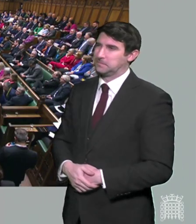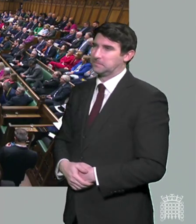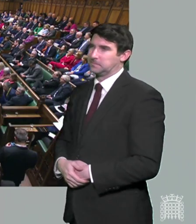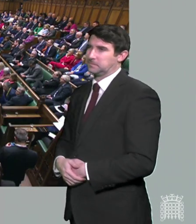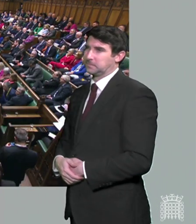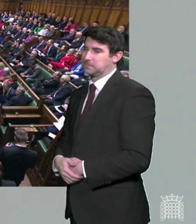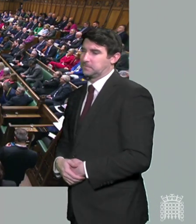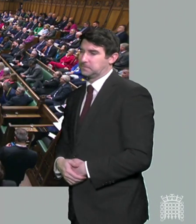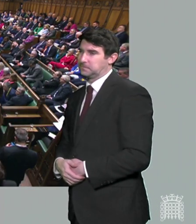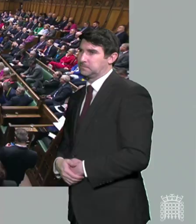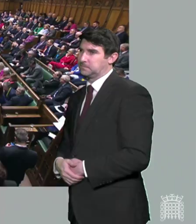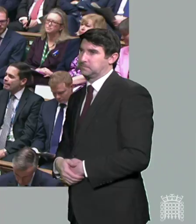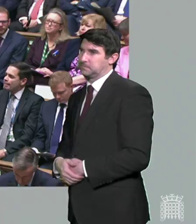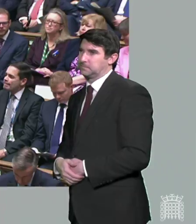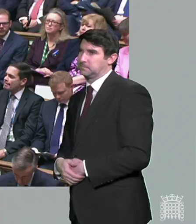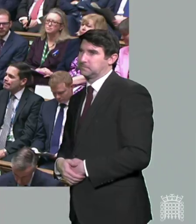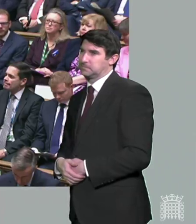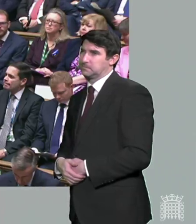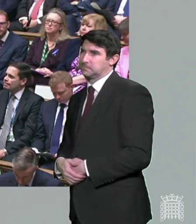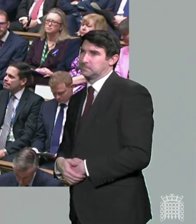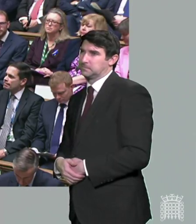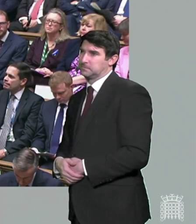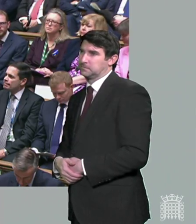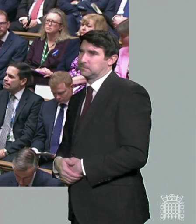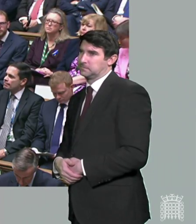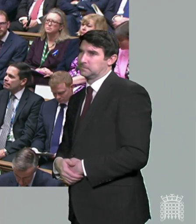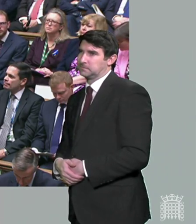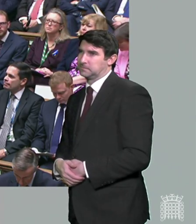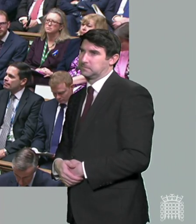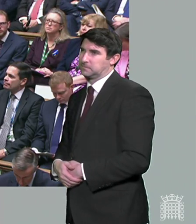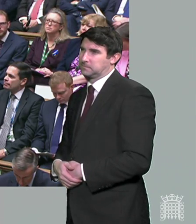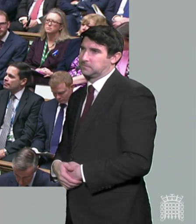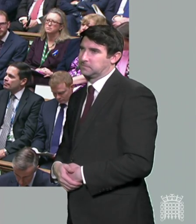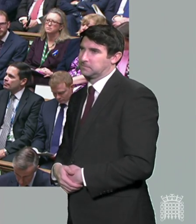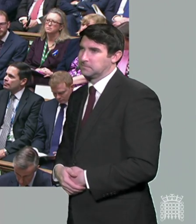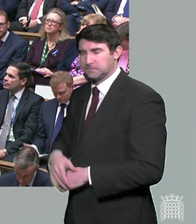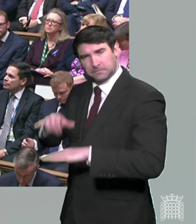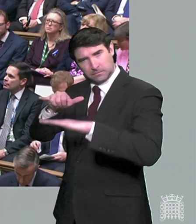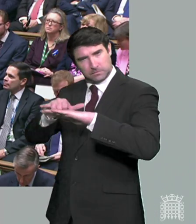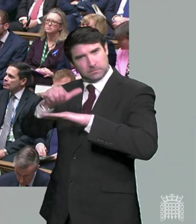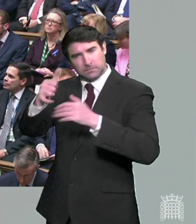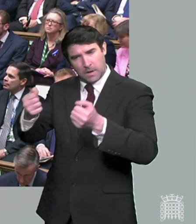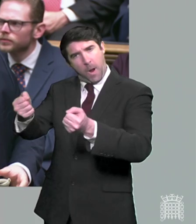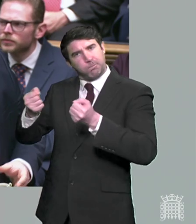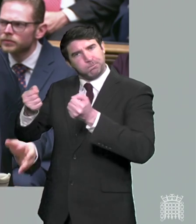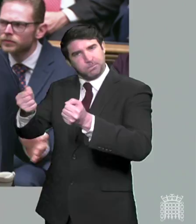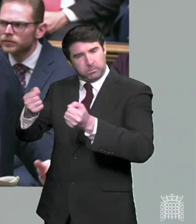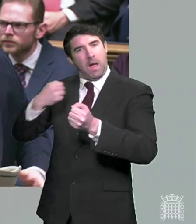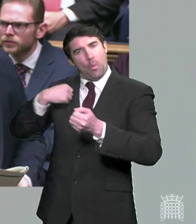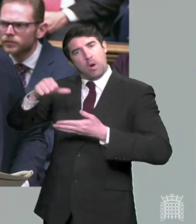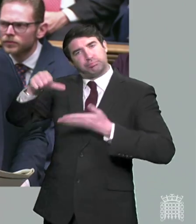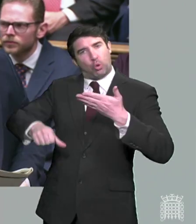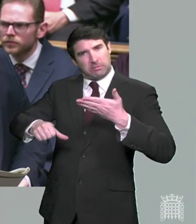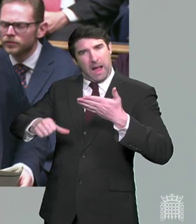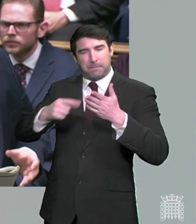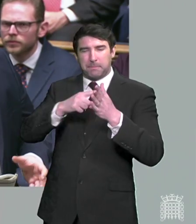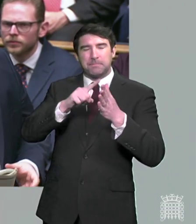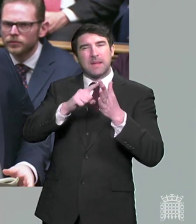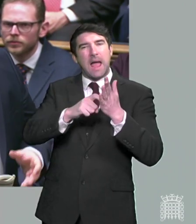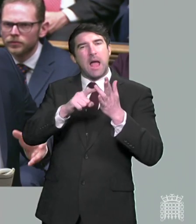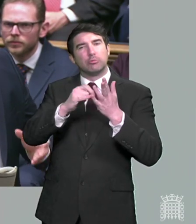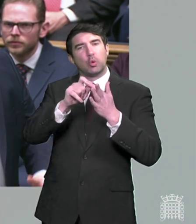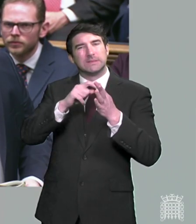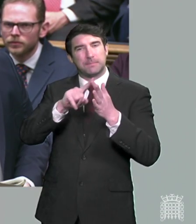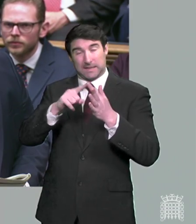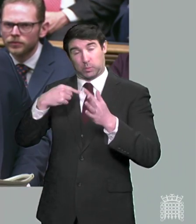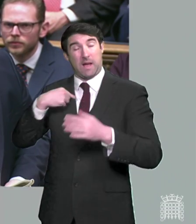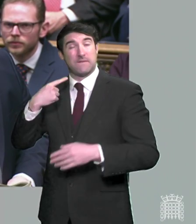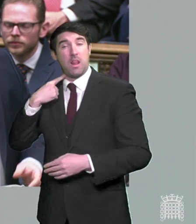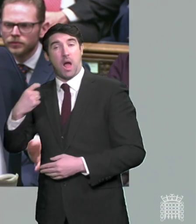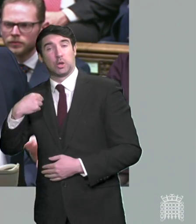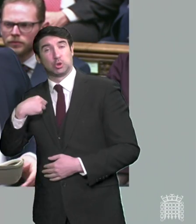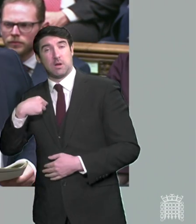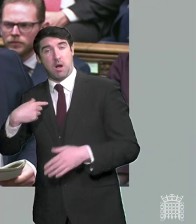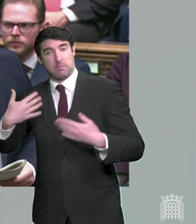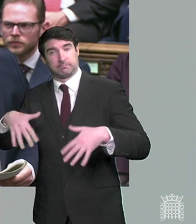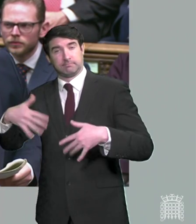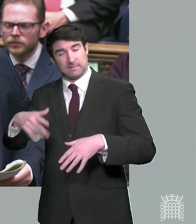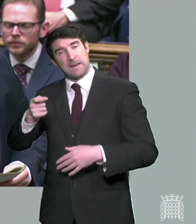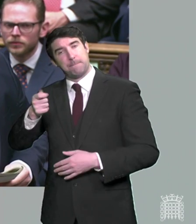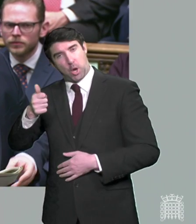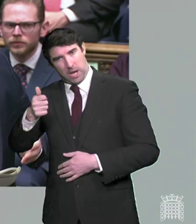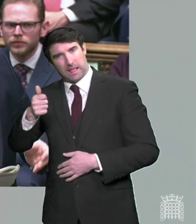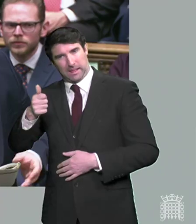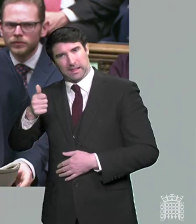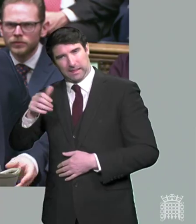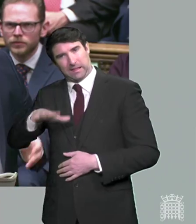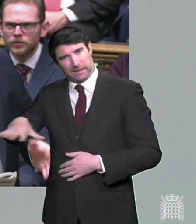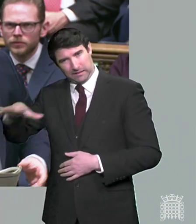The global combat air programme, including Team Tempest, is vital for UK national security and for the world-class aerospace cluster we have in Lancashire, with many businesses in Burnley and Padiham.